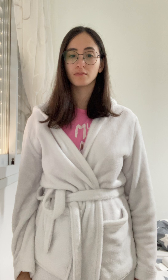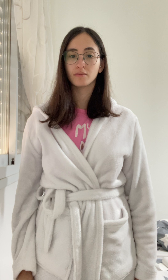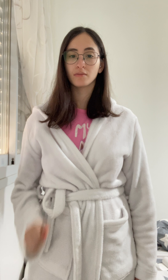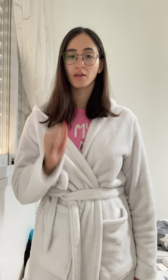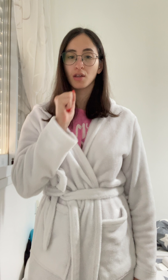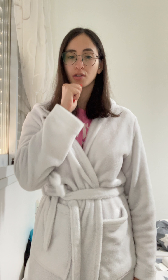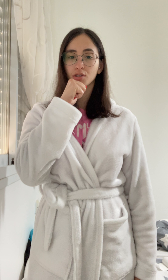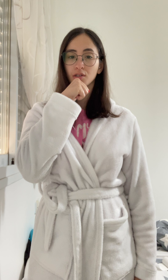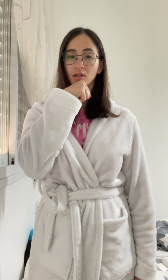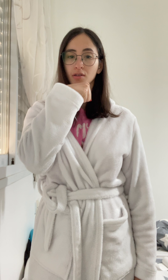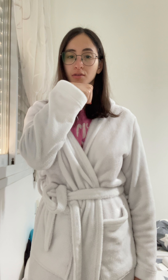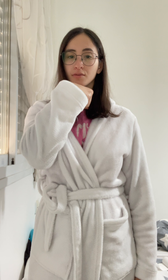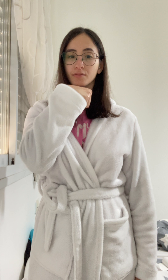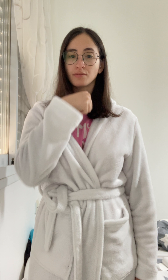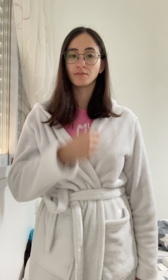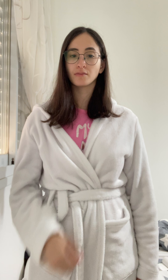ישן